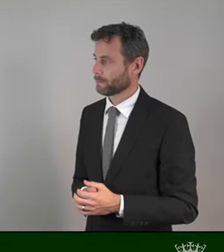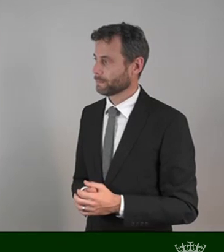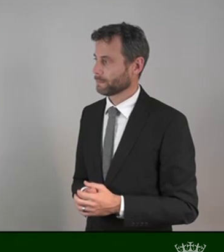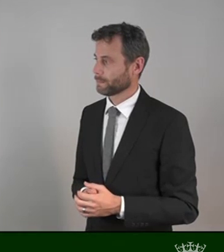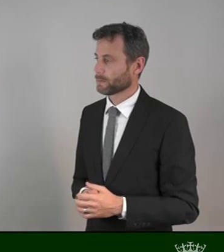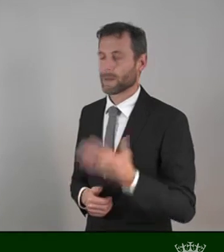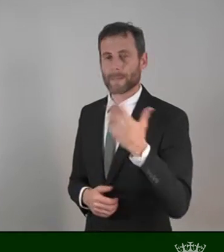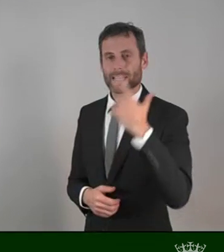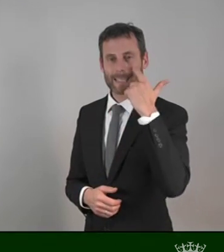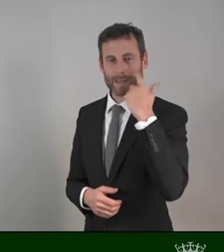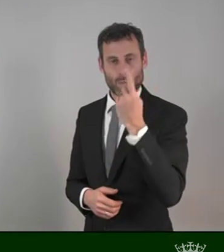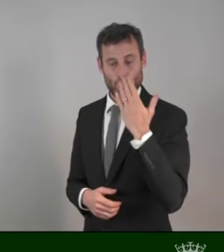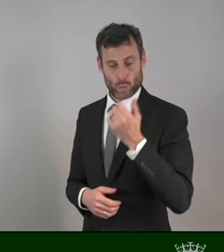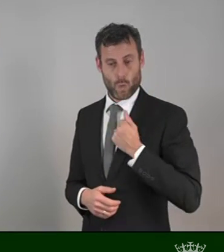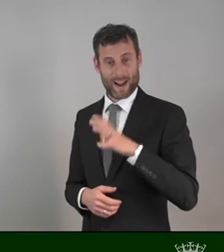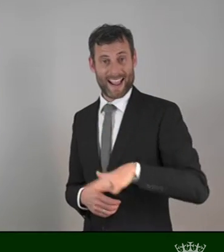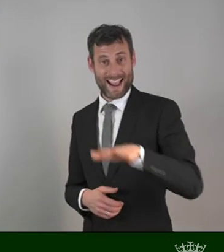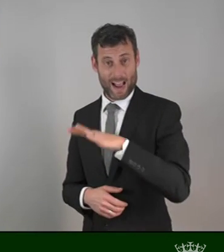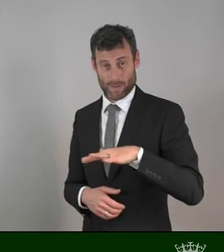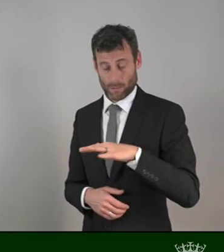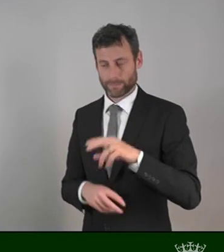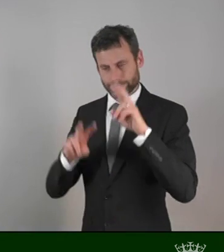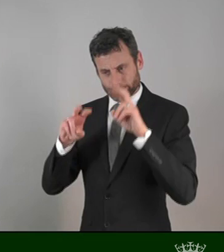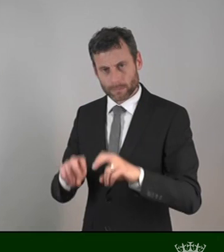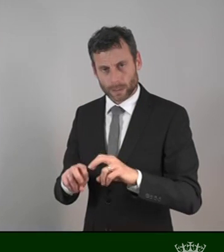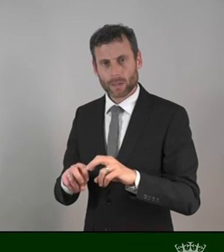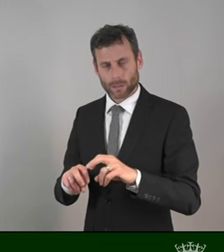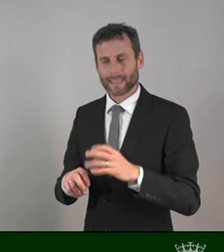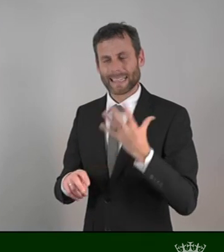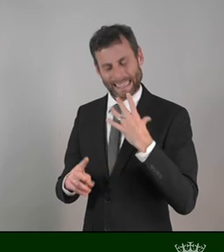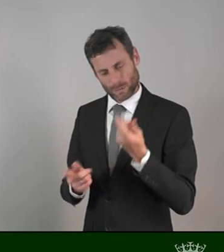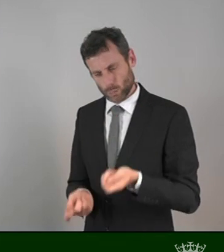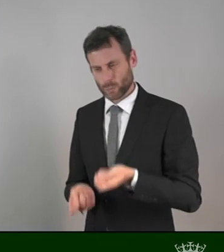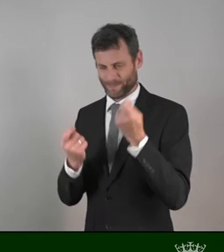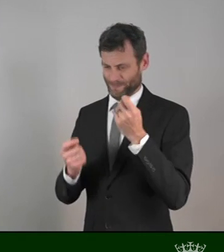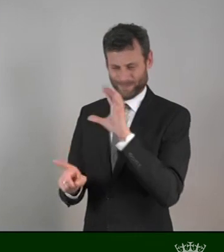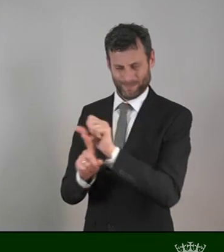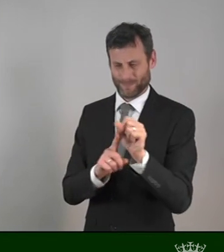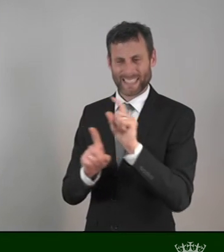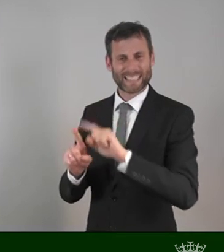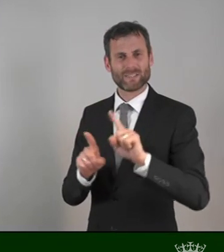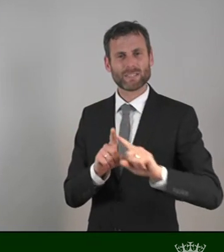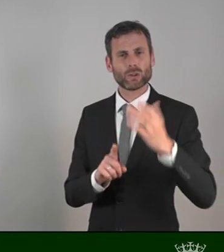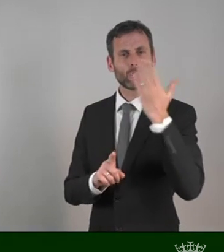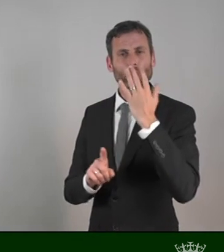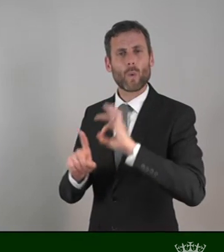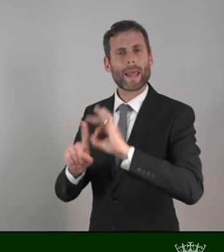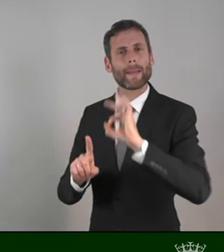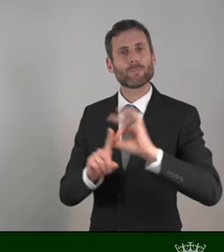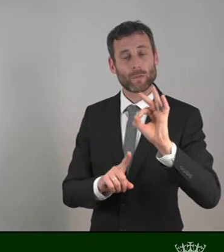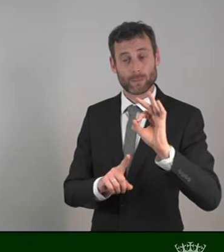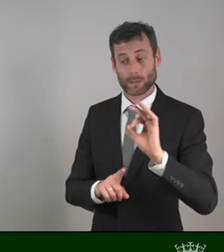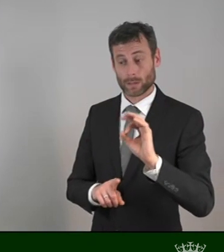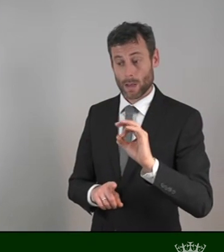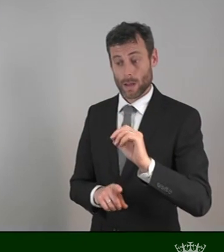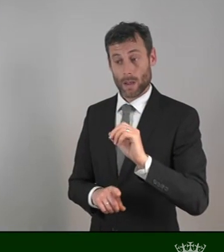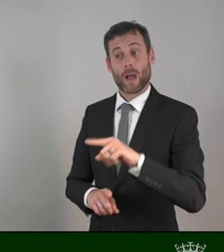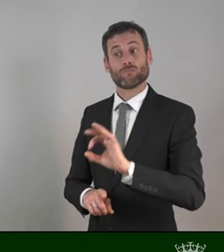Its recent bid to the condition improvement fund, in order to make desperately needed school improvements, was turned down by the Government.